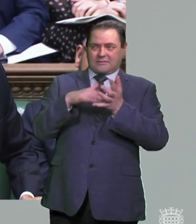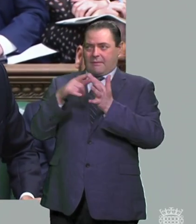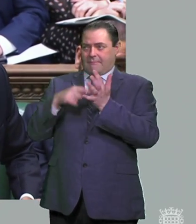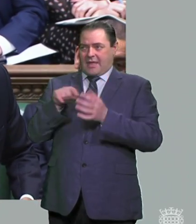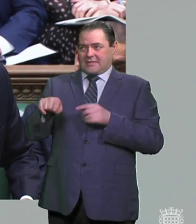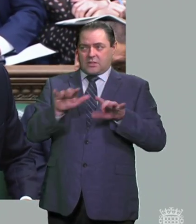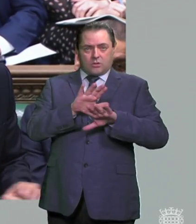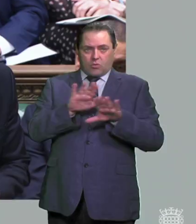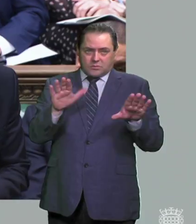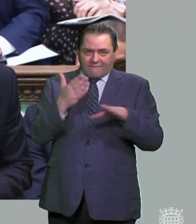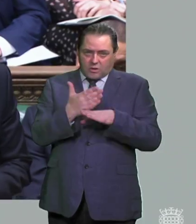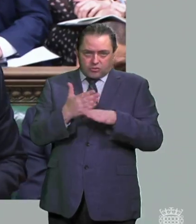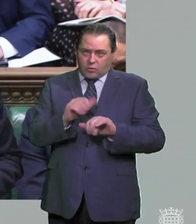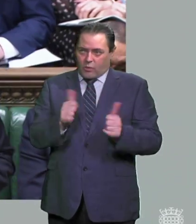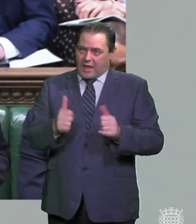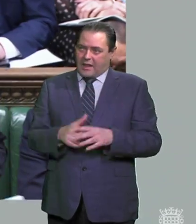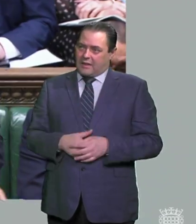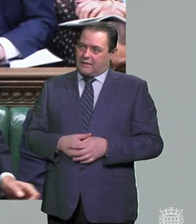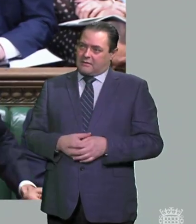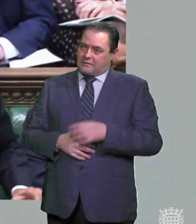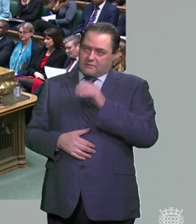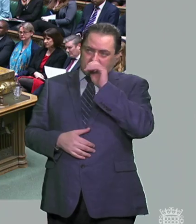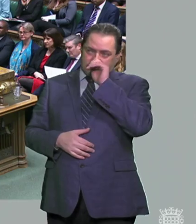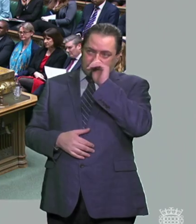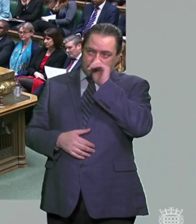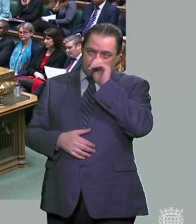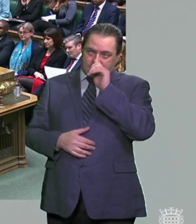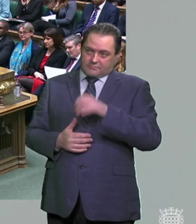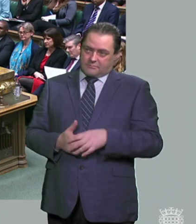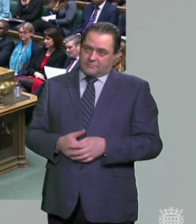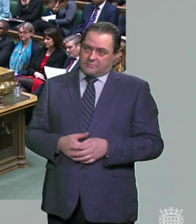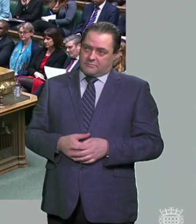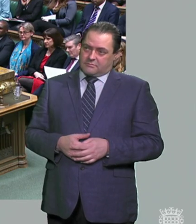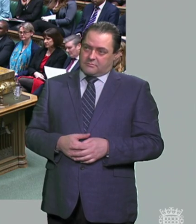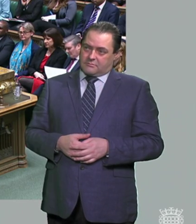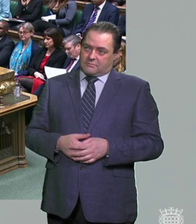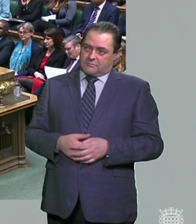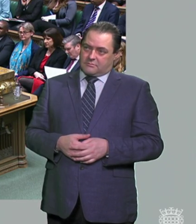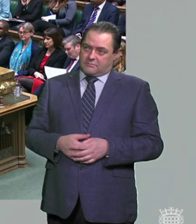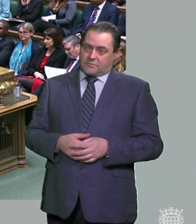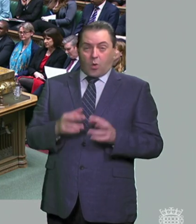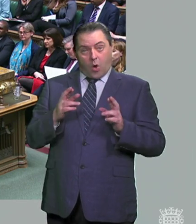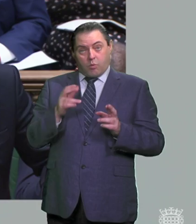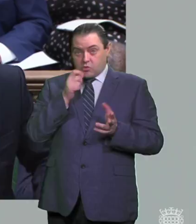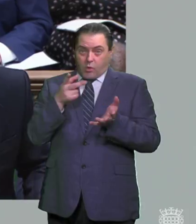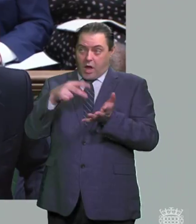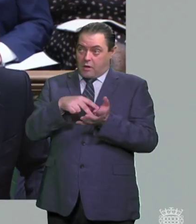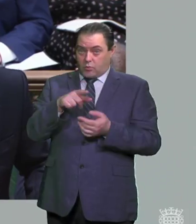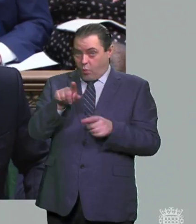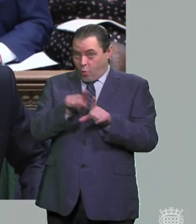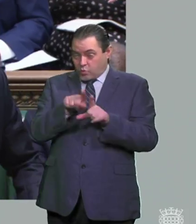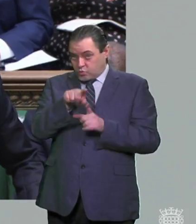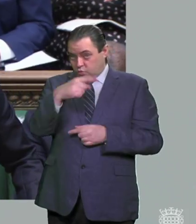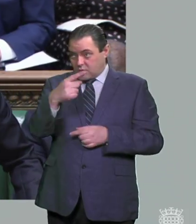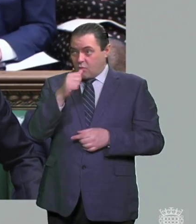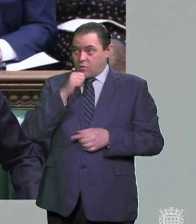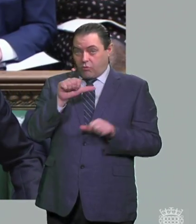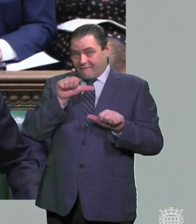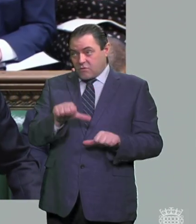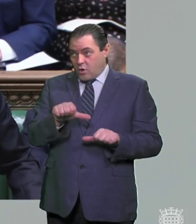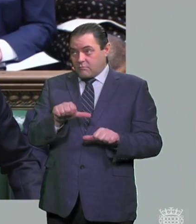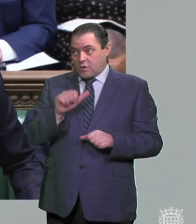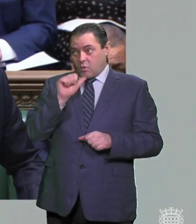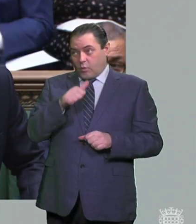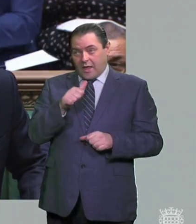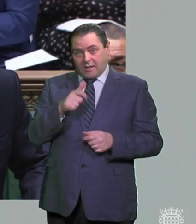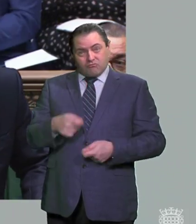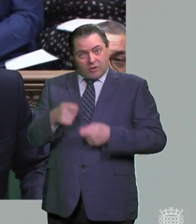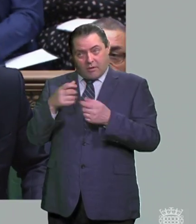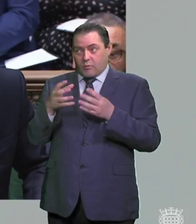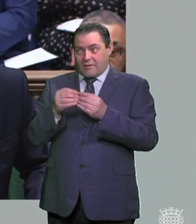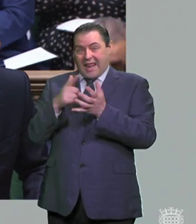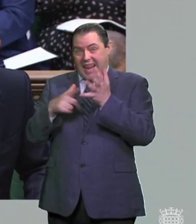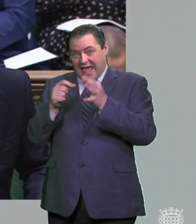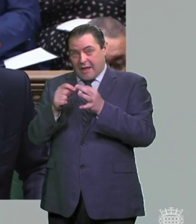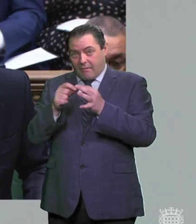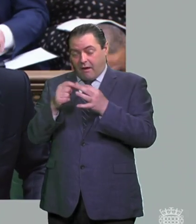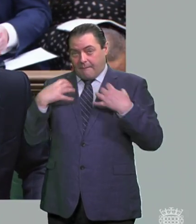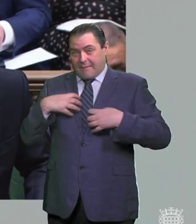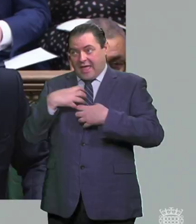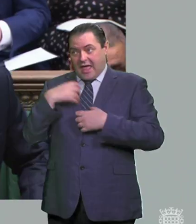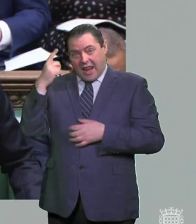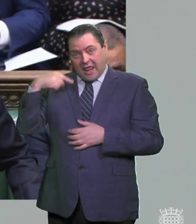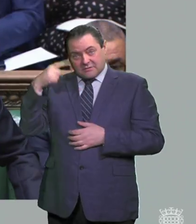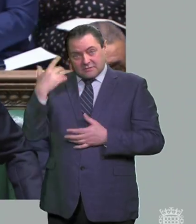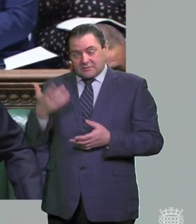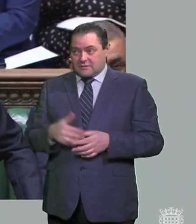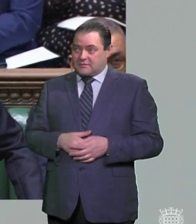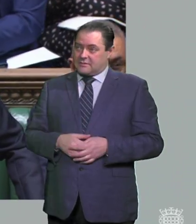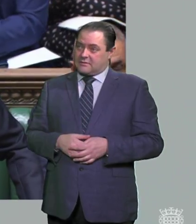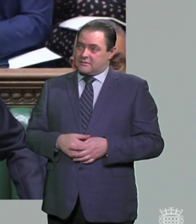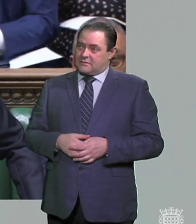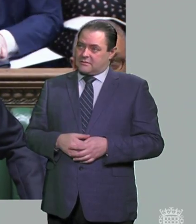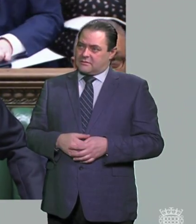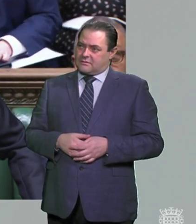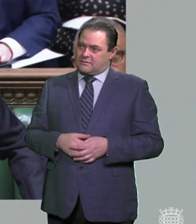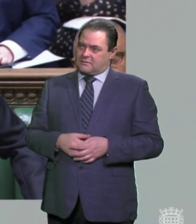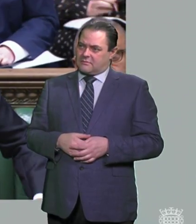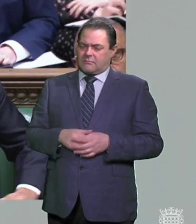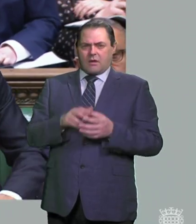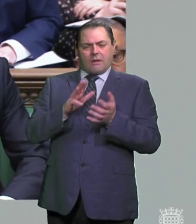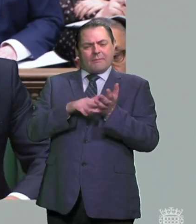I hope that when the right honourable and learned Gentleman next stands up, he will confirm to the House that he will also take up these matters with the Labour Mayor of London so that he plays his part.